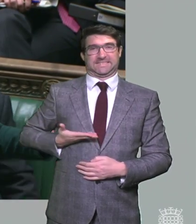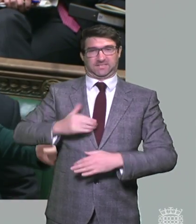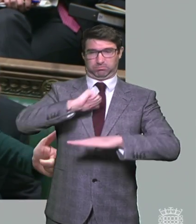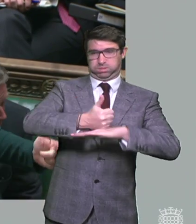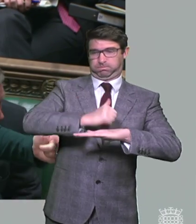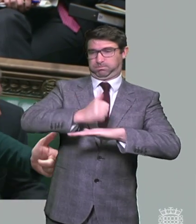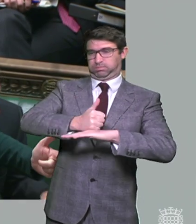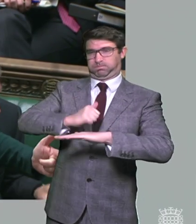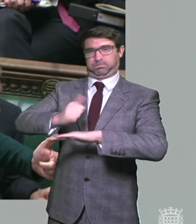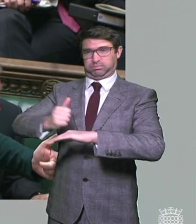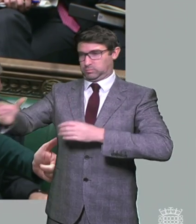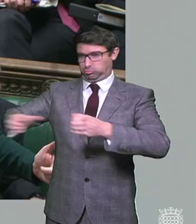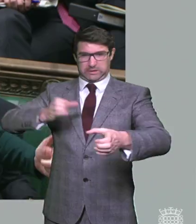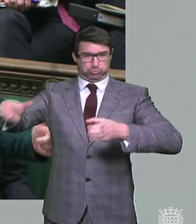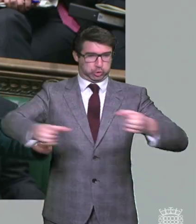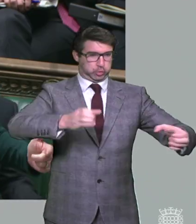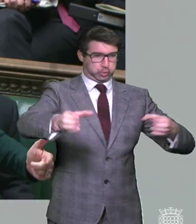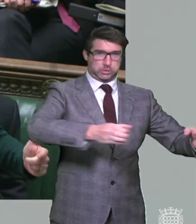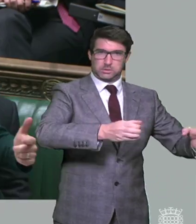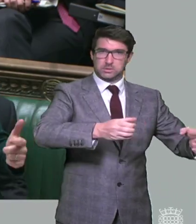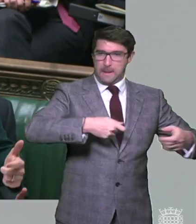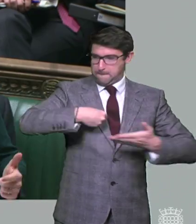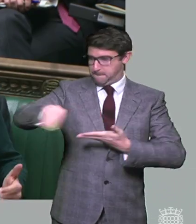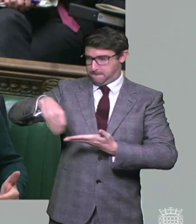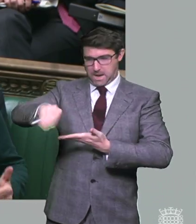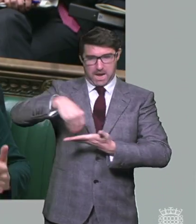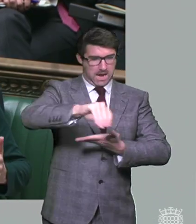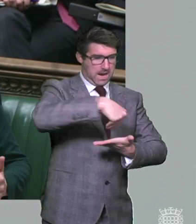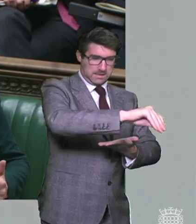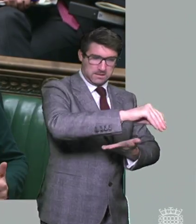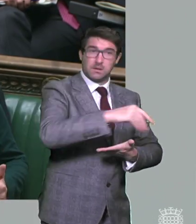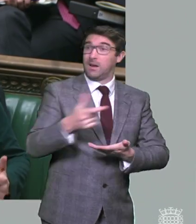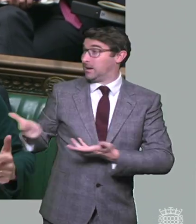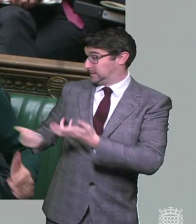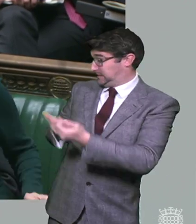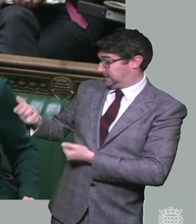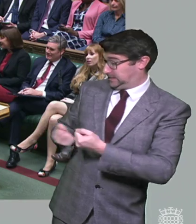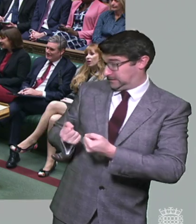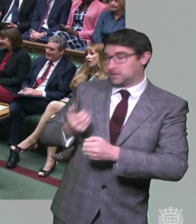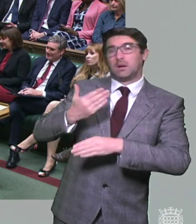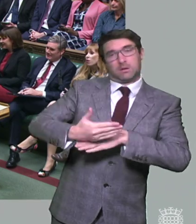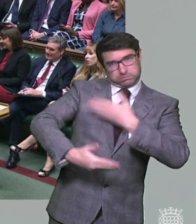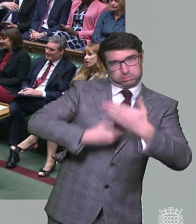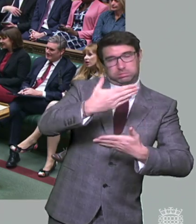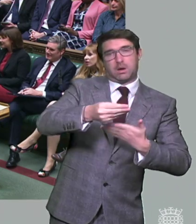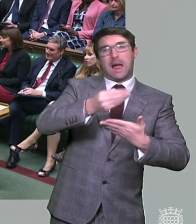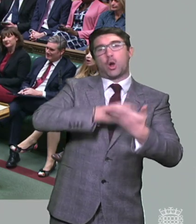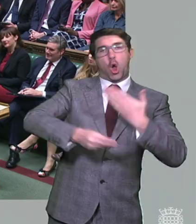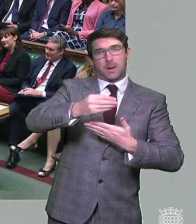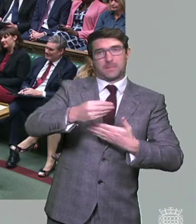Those are the people driving our economy and we will be unashamedly pro-growth, pro-business and pro-opportunity.